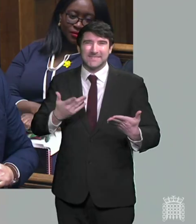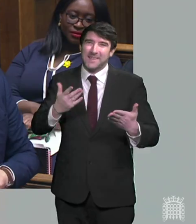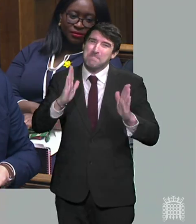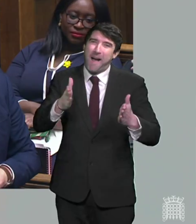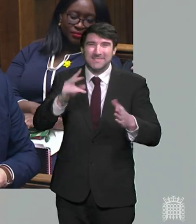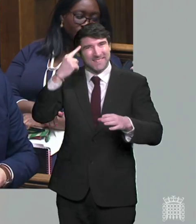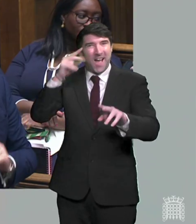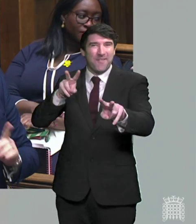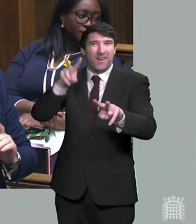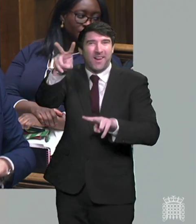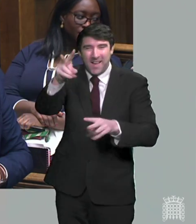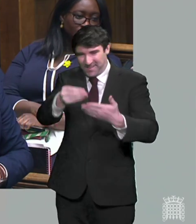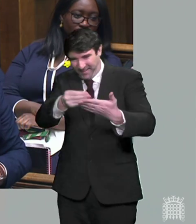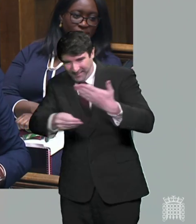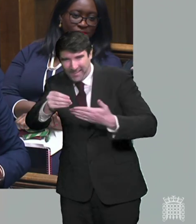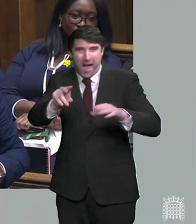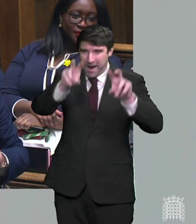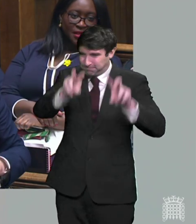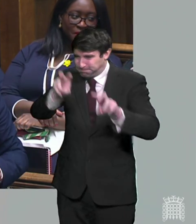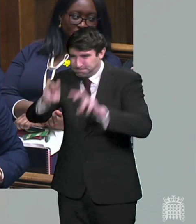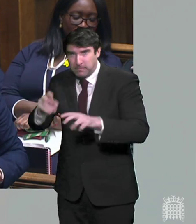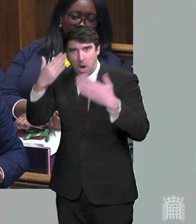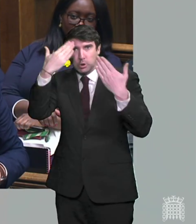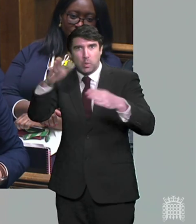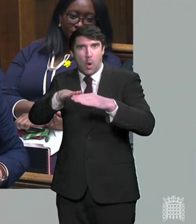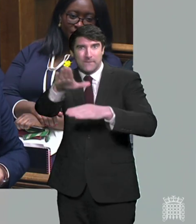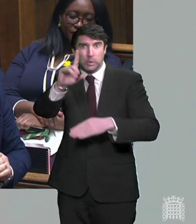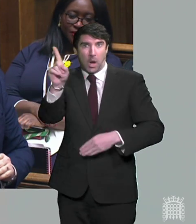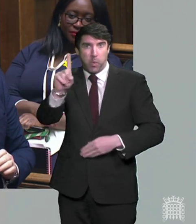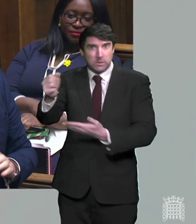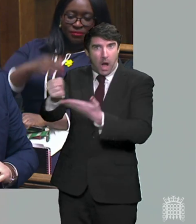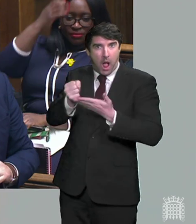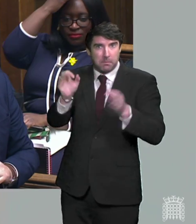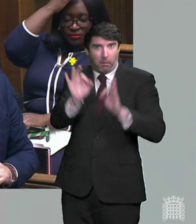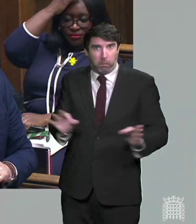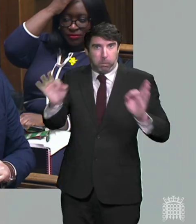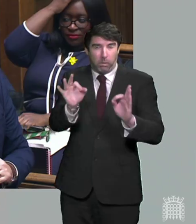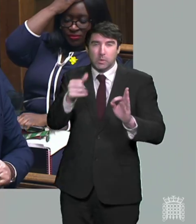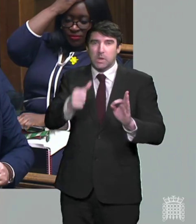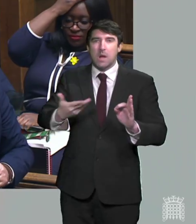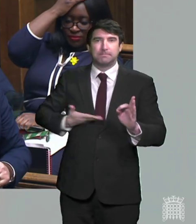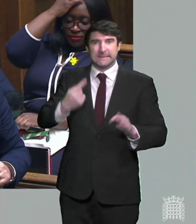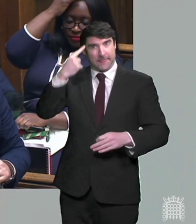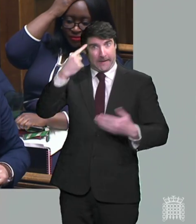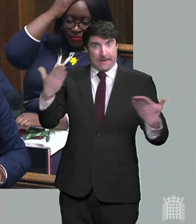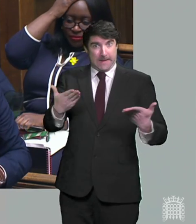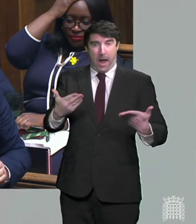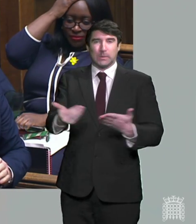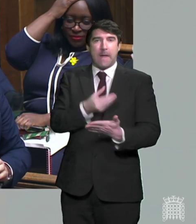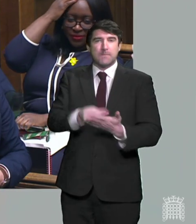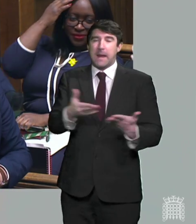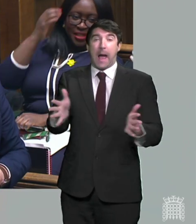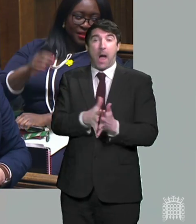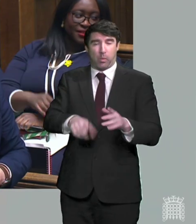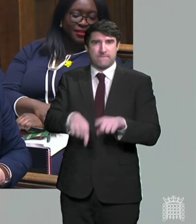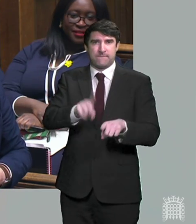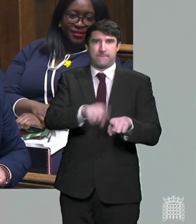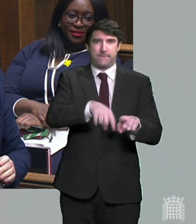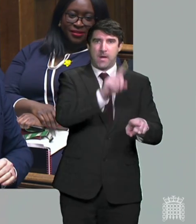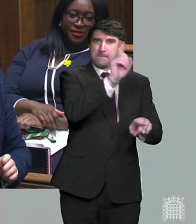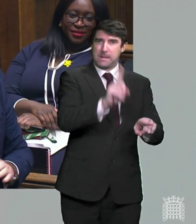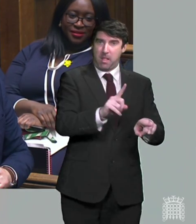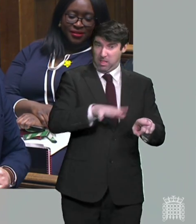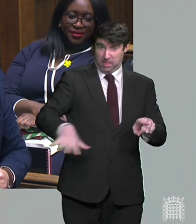One business is looking at potentially making several hundred of its workforce redundant because it is unable to get guarantees on funding beyond April.